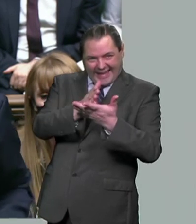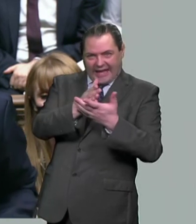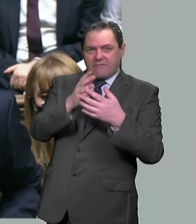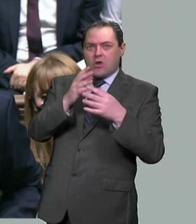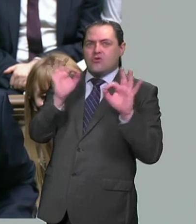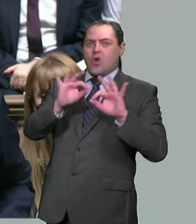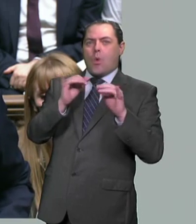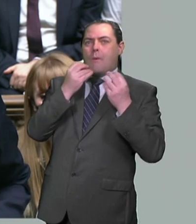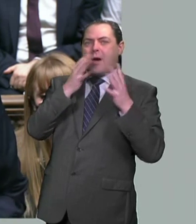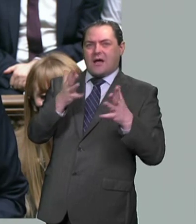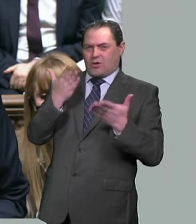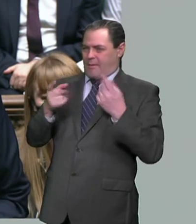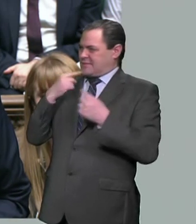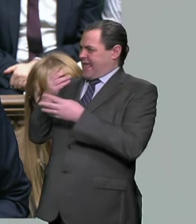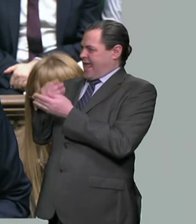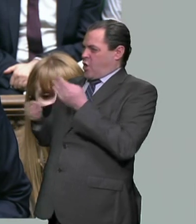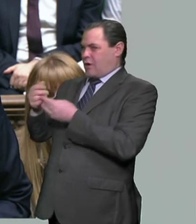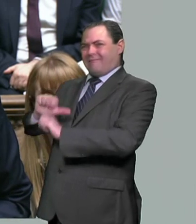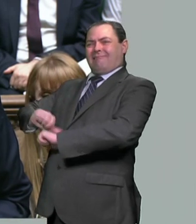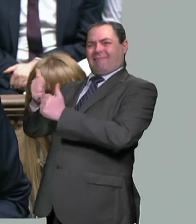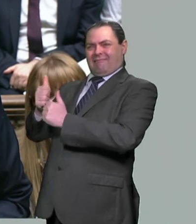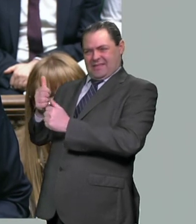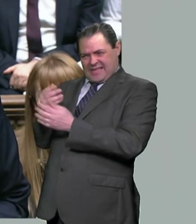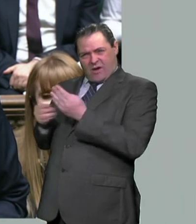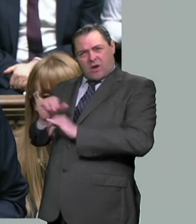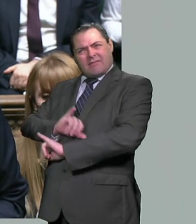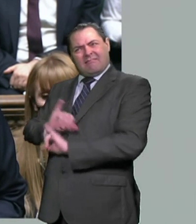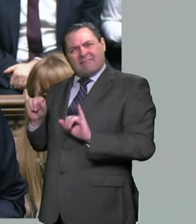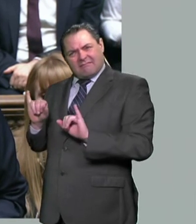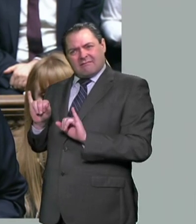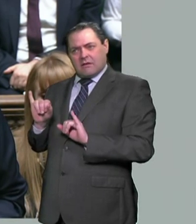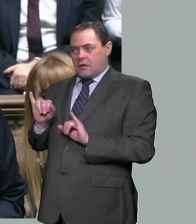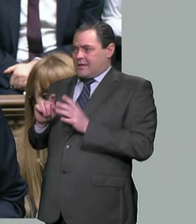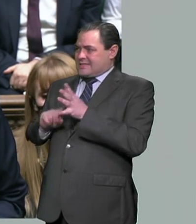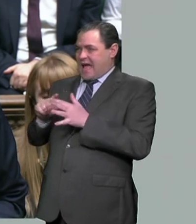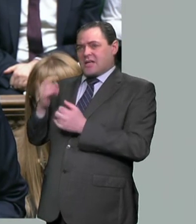High taxes are not just the result of low growth.